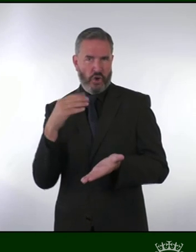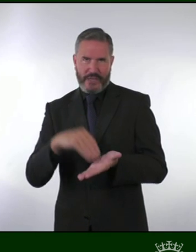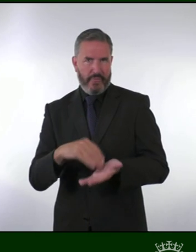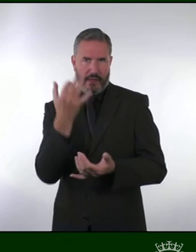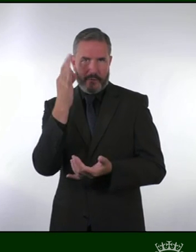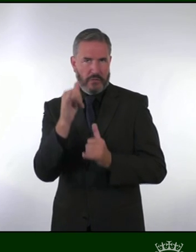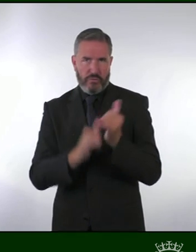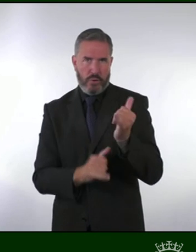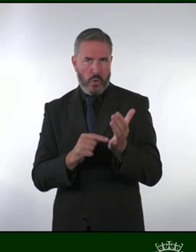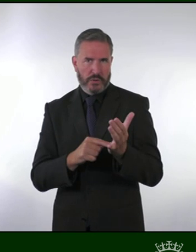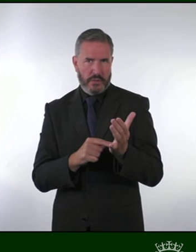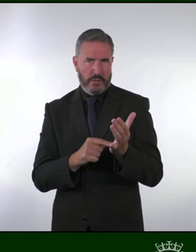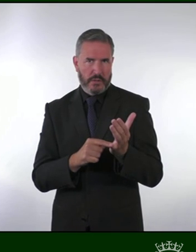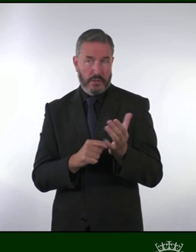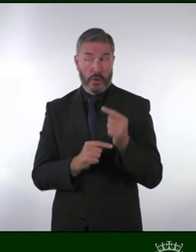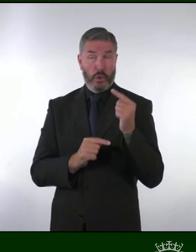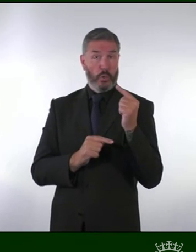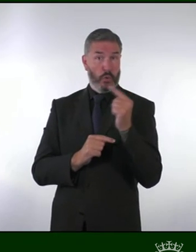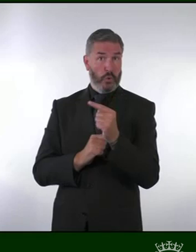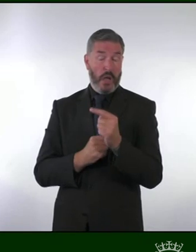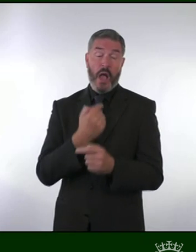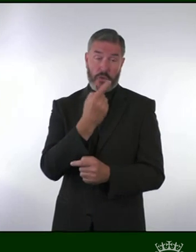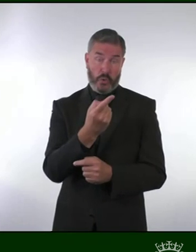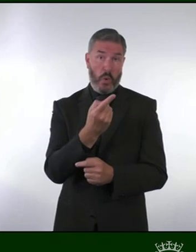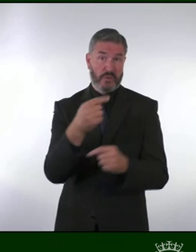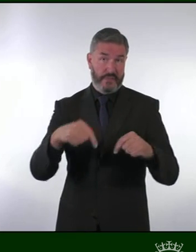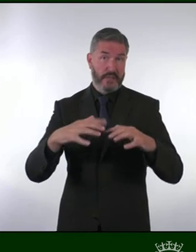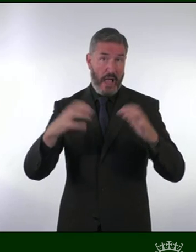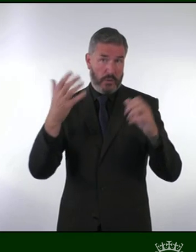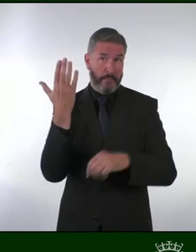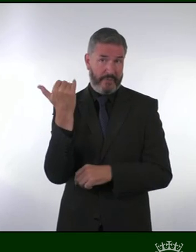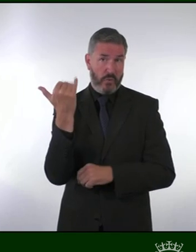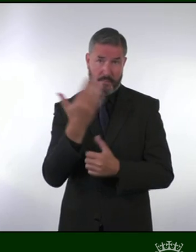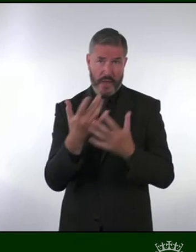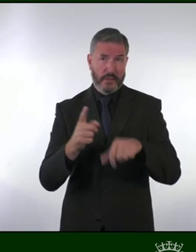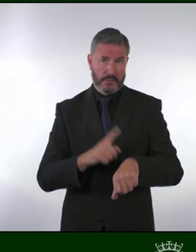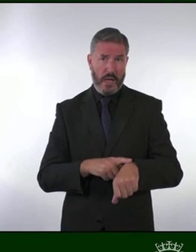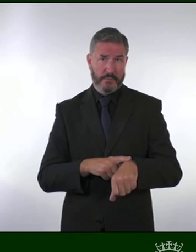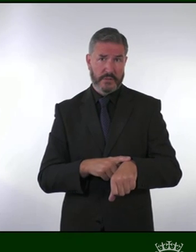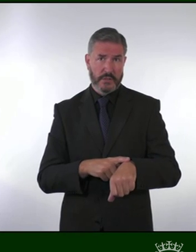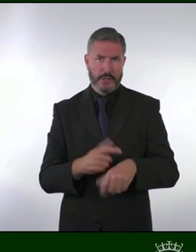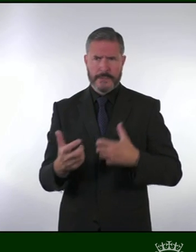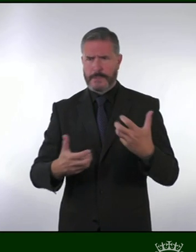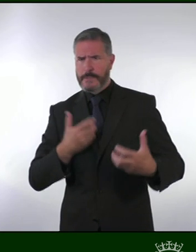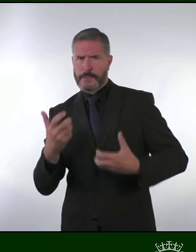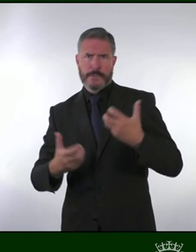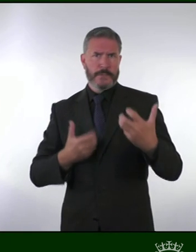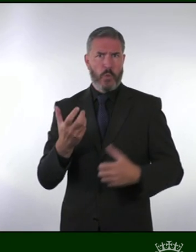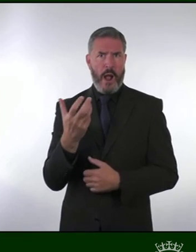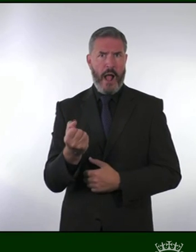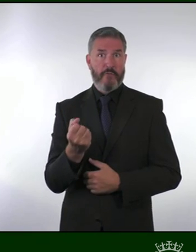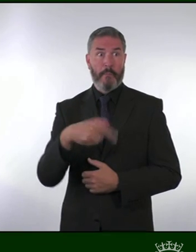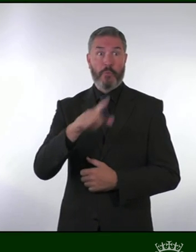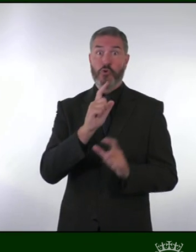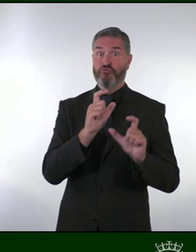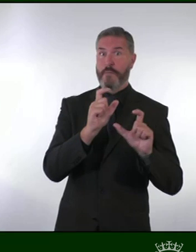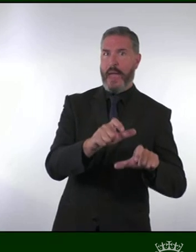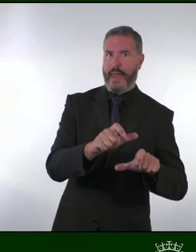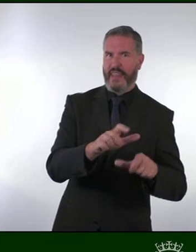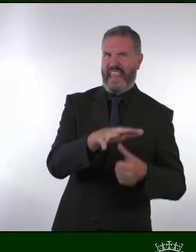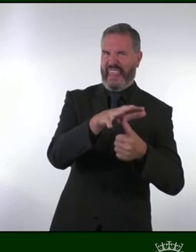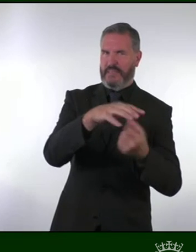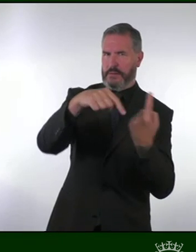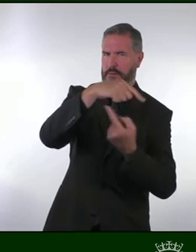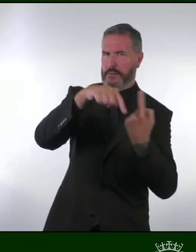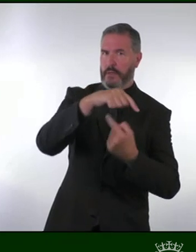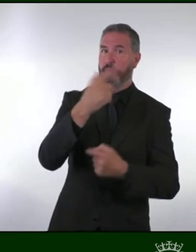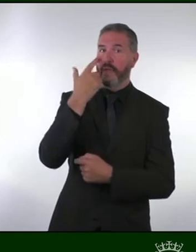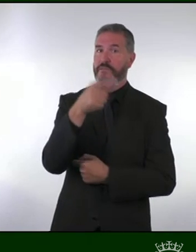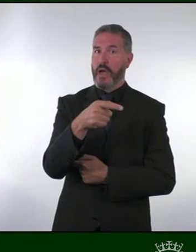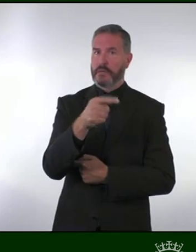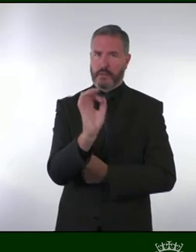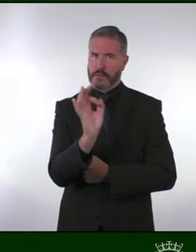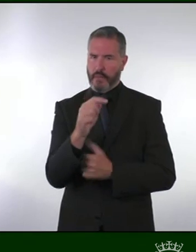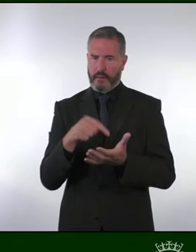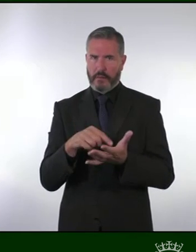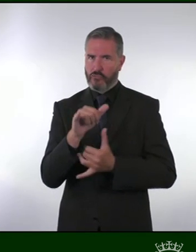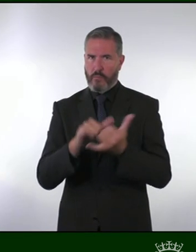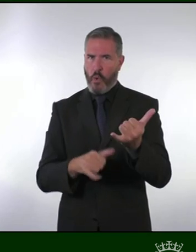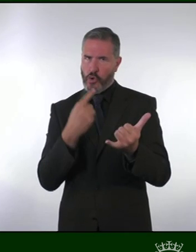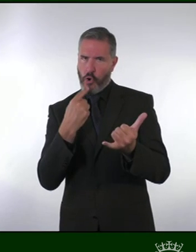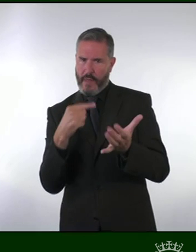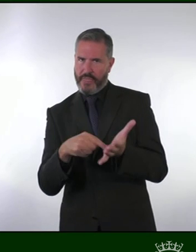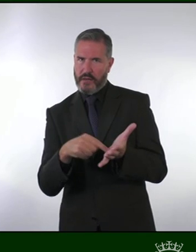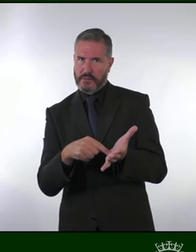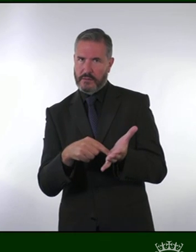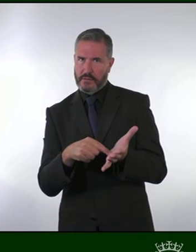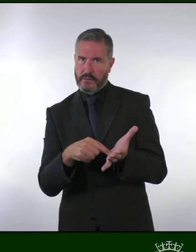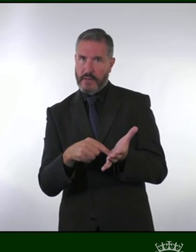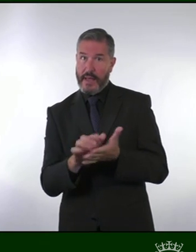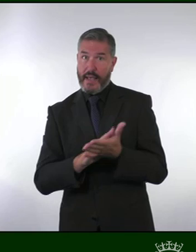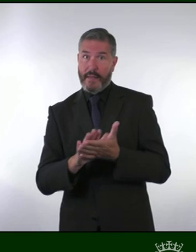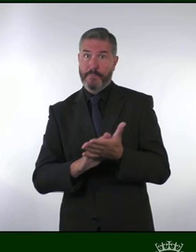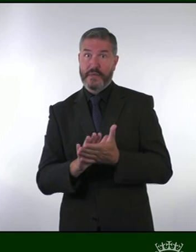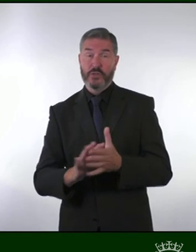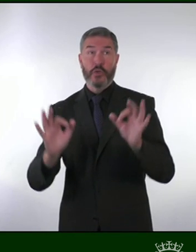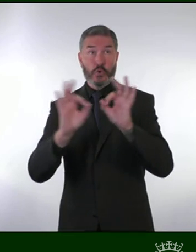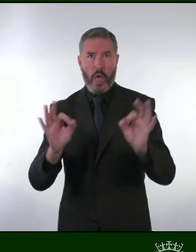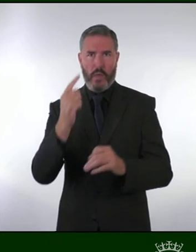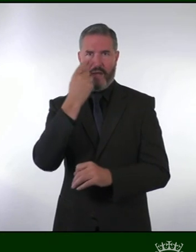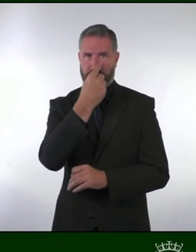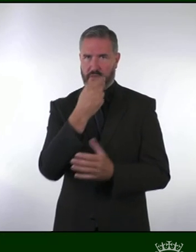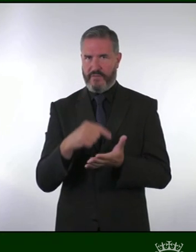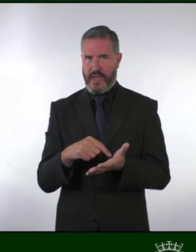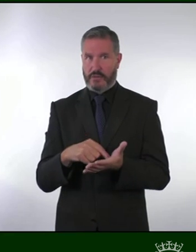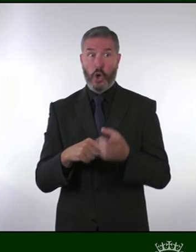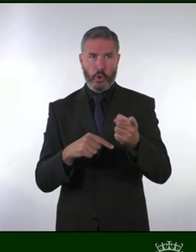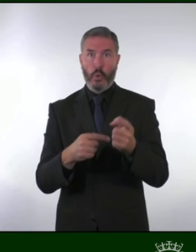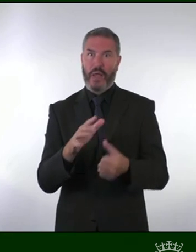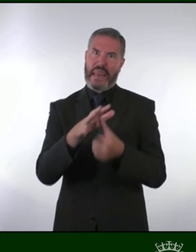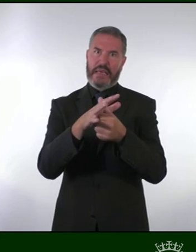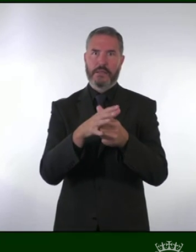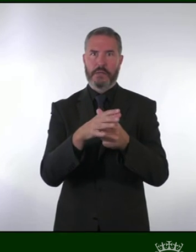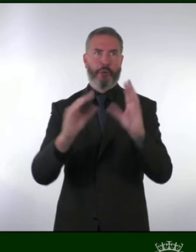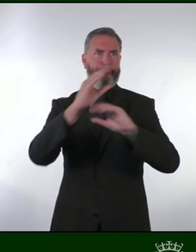I am afraid that what we have here, as I have told the House several times, is the rage and fury of the remainer elite finding that there is in fact nothing in this report—no smoking gun whatever, after all that froth and fury.